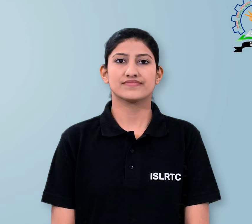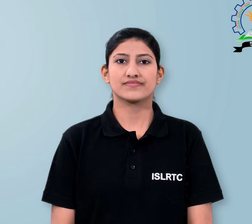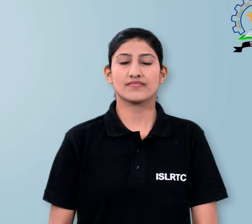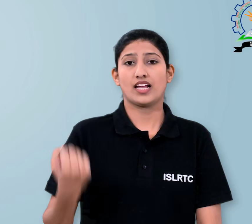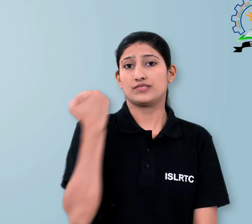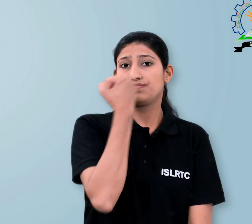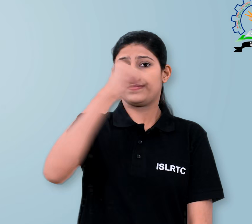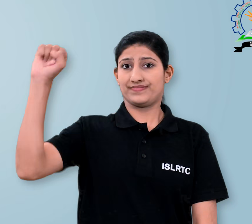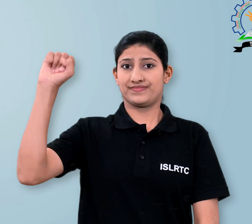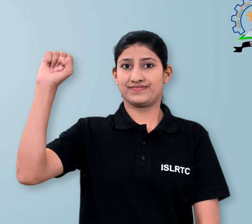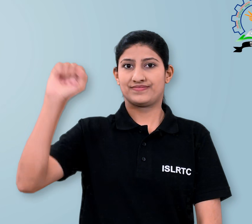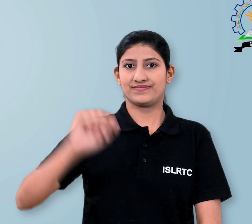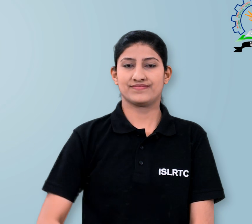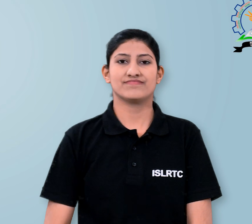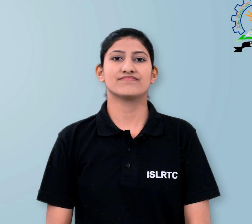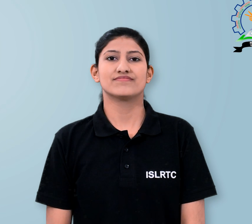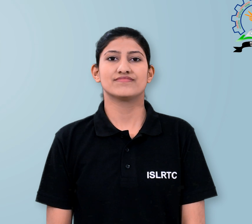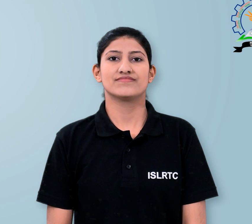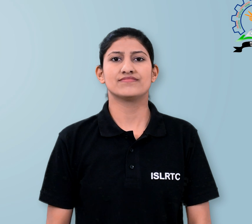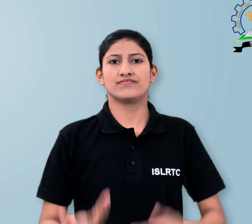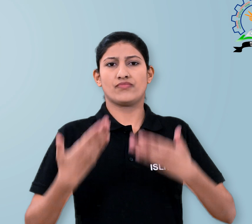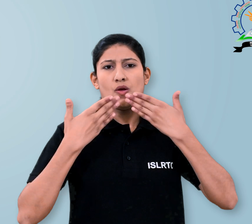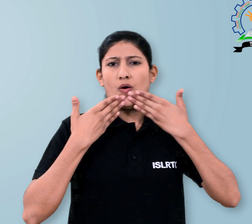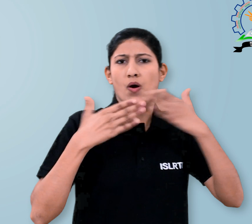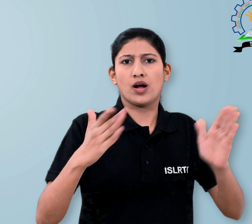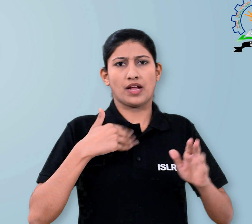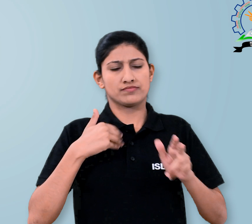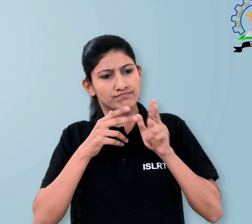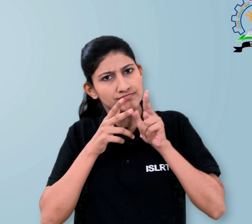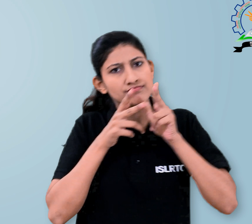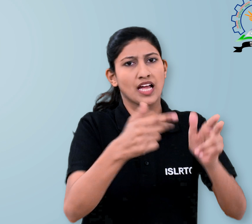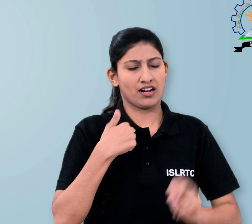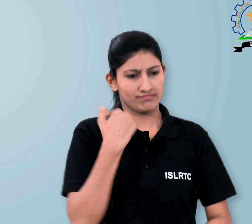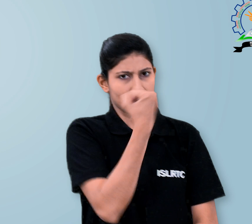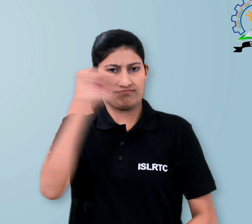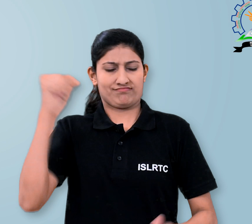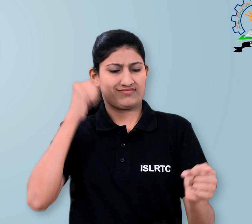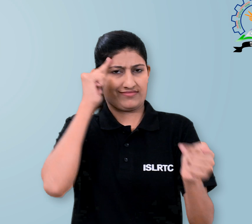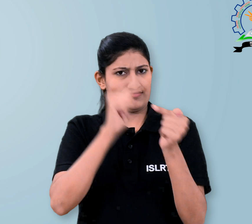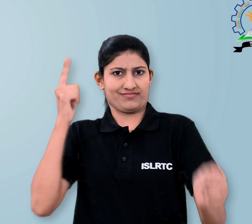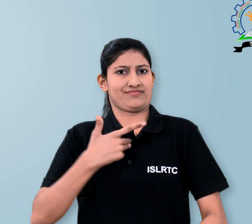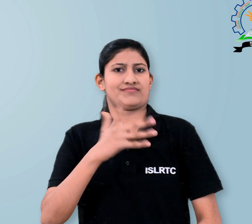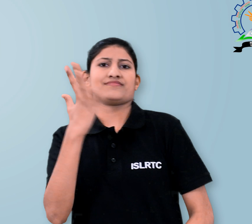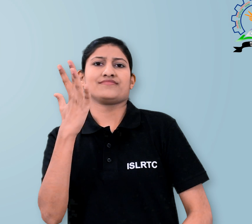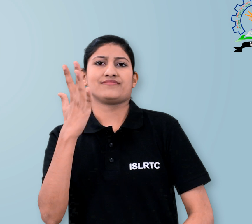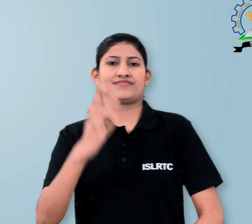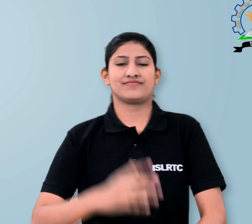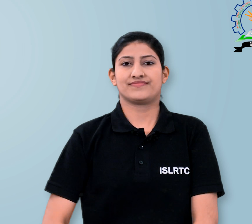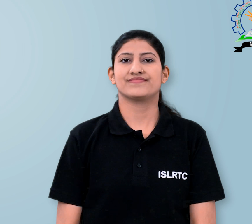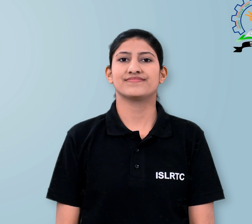Defy To openly resist or refuse to obey.